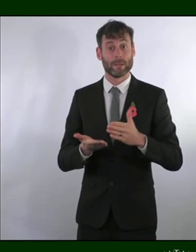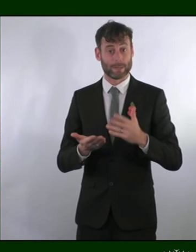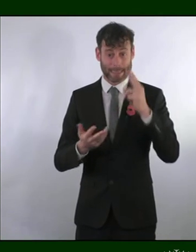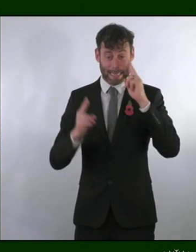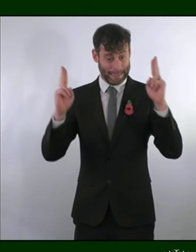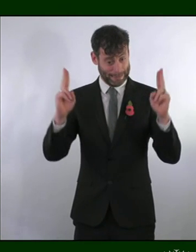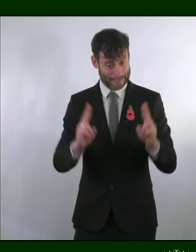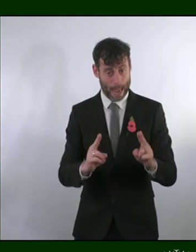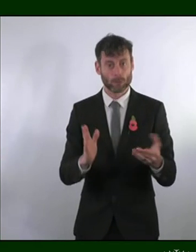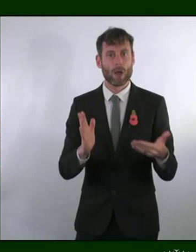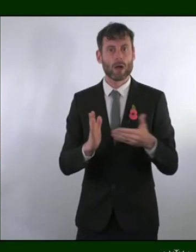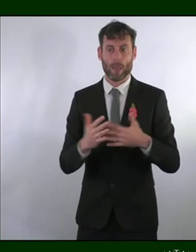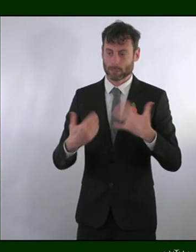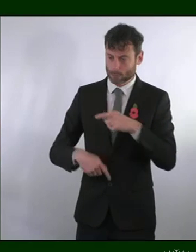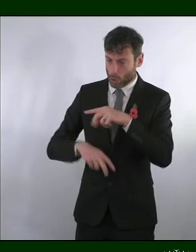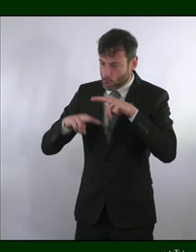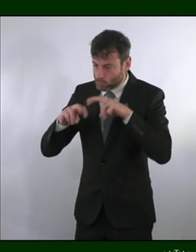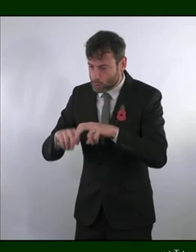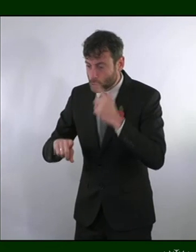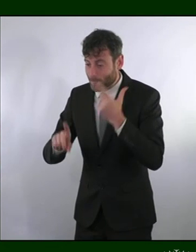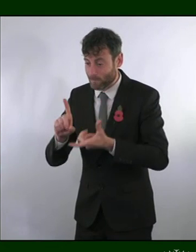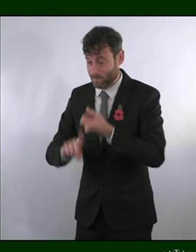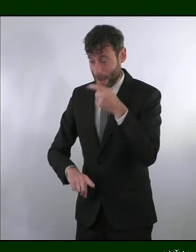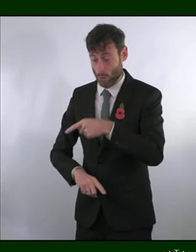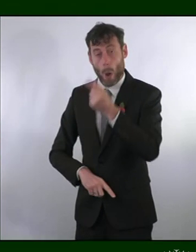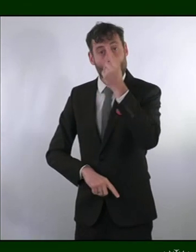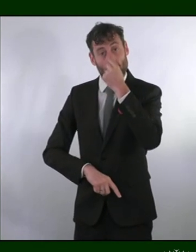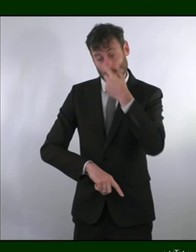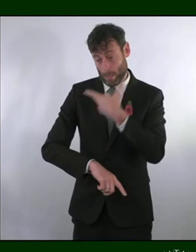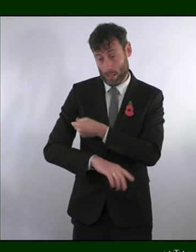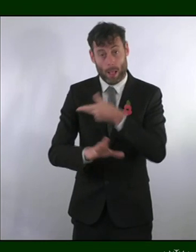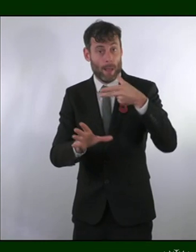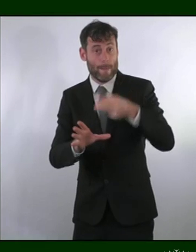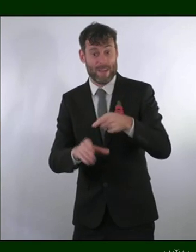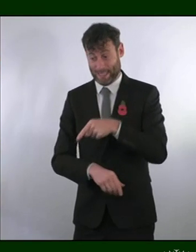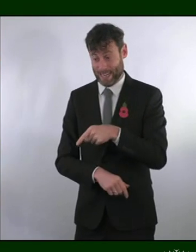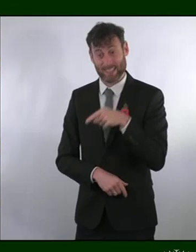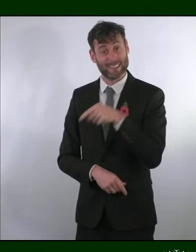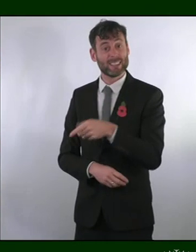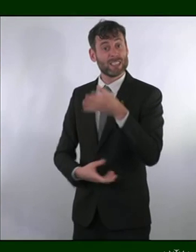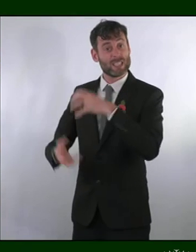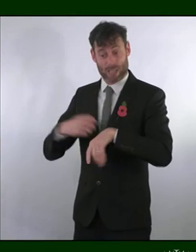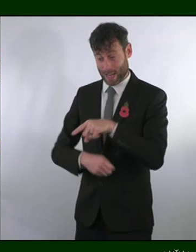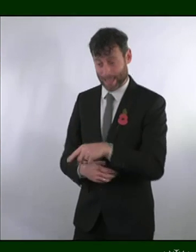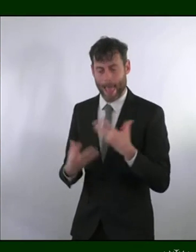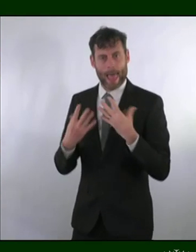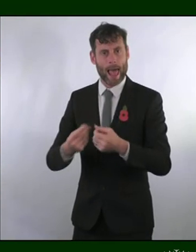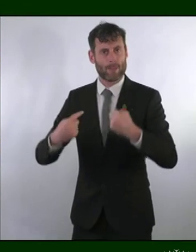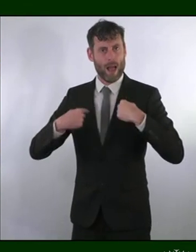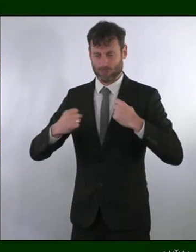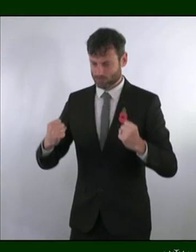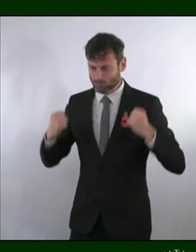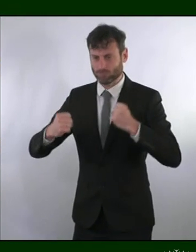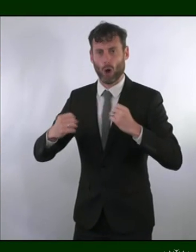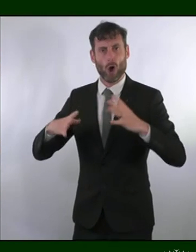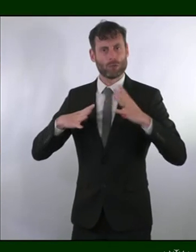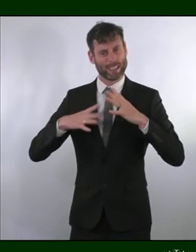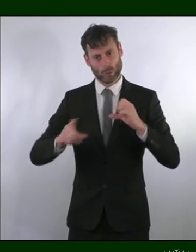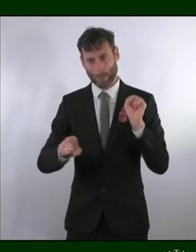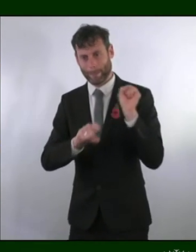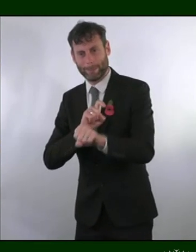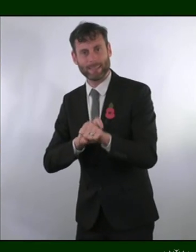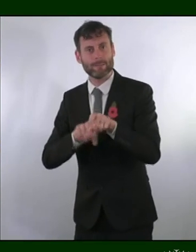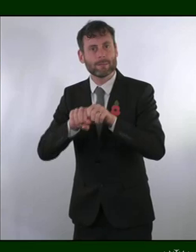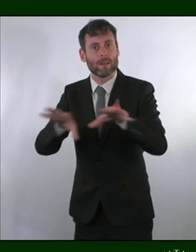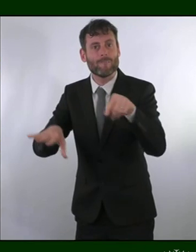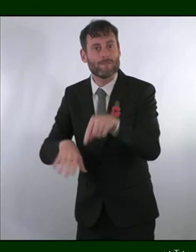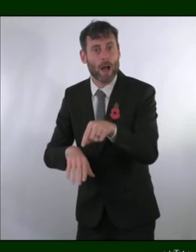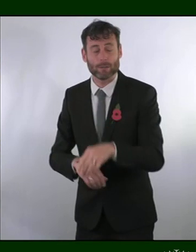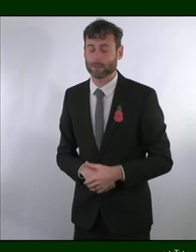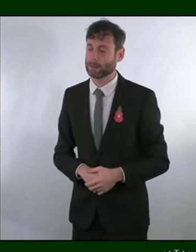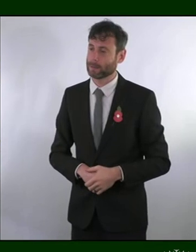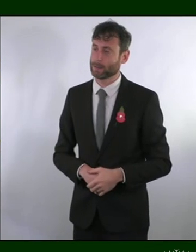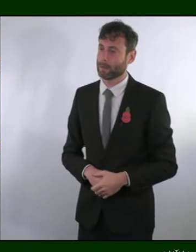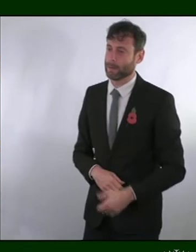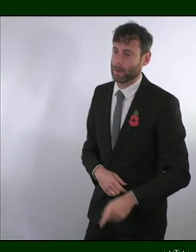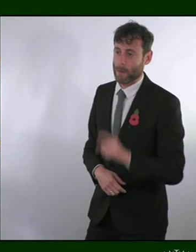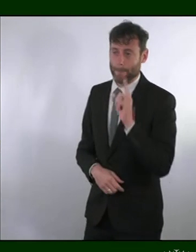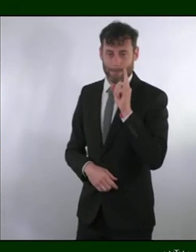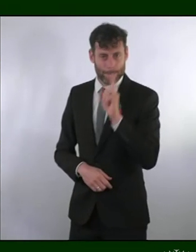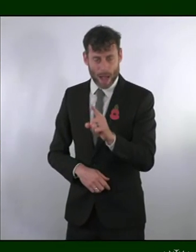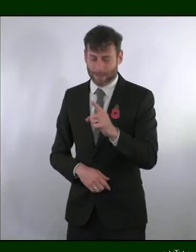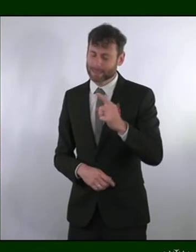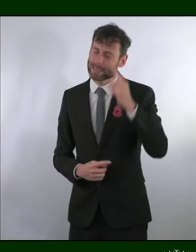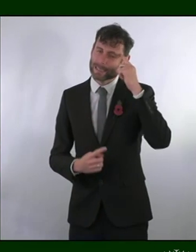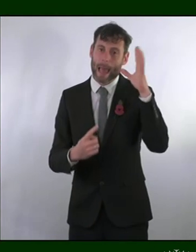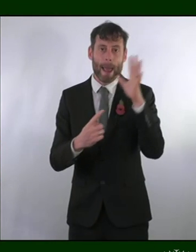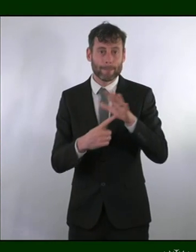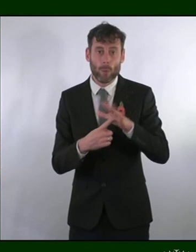Science has given us two big boxing gloves, as it were, with which to pummel this virus, but neither of them is capable of delivering a knockout blow on its own.